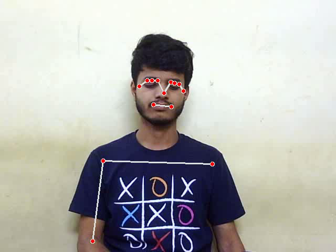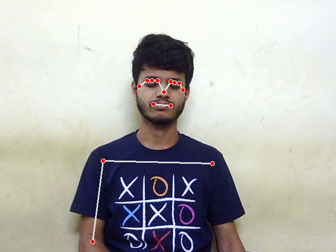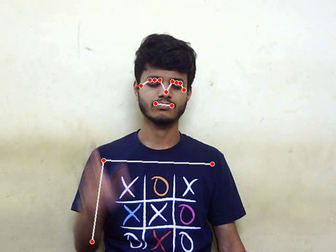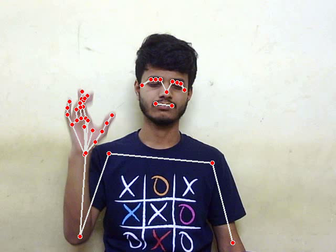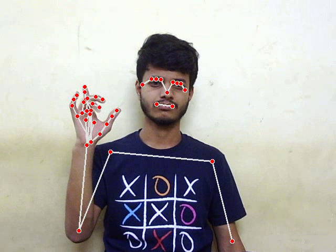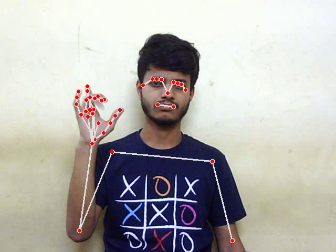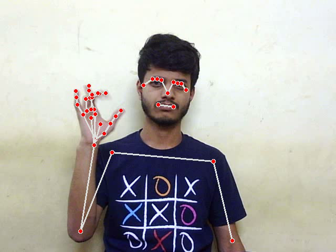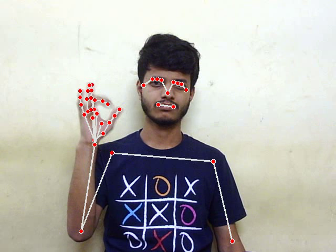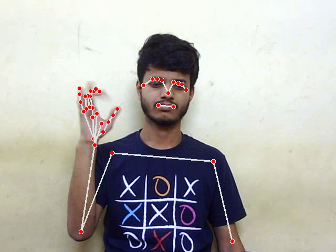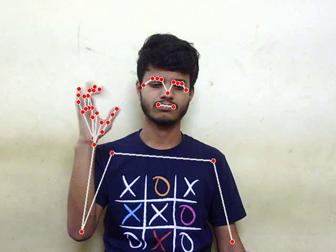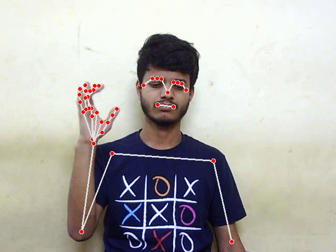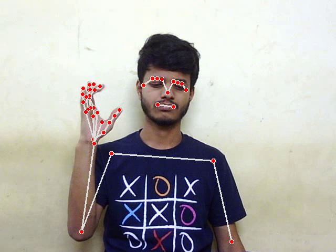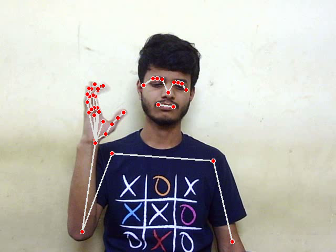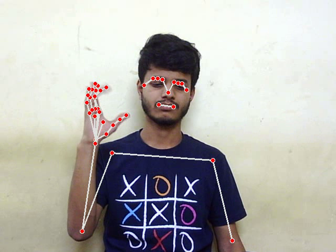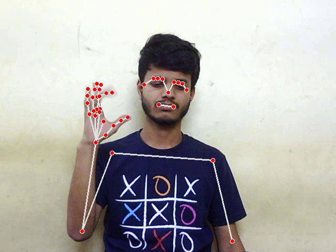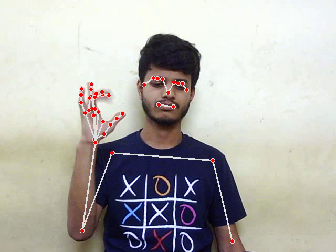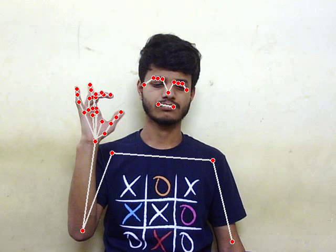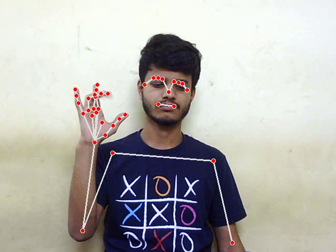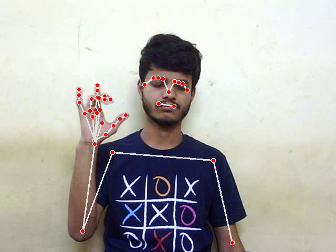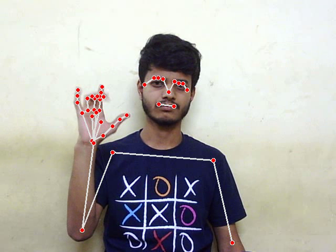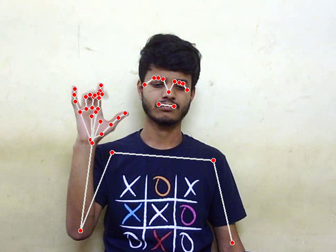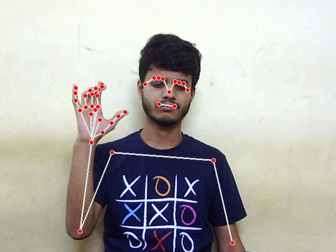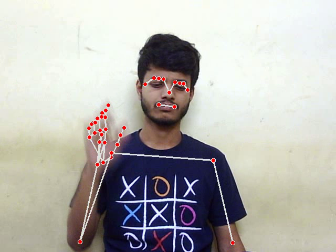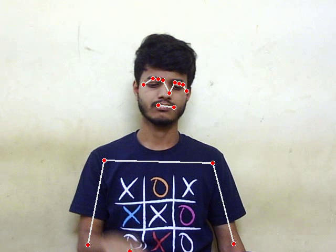why